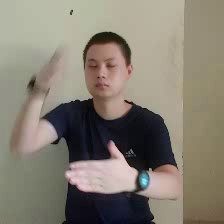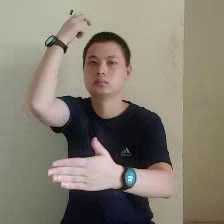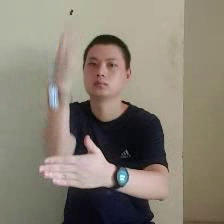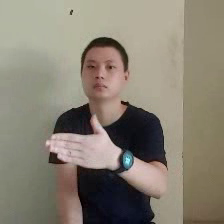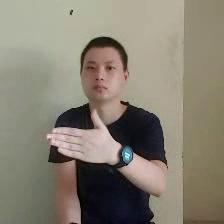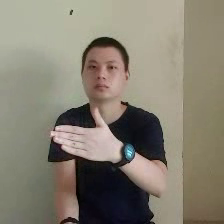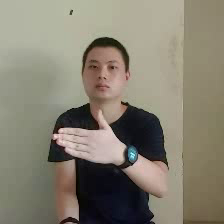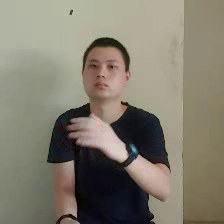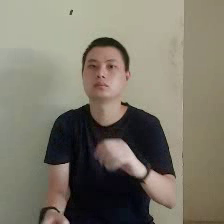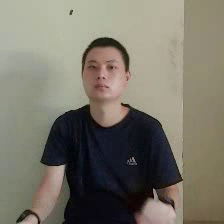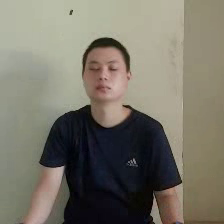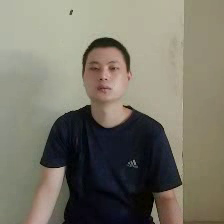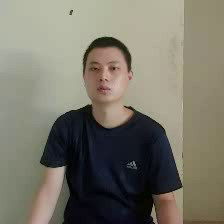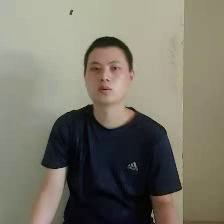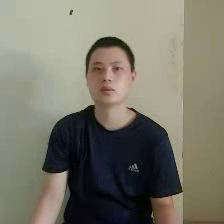Phạt